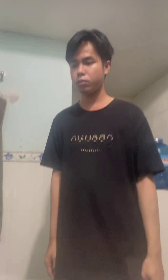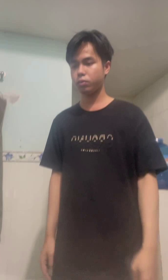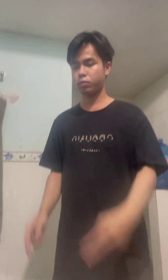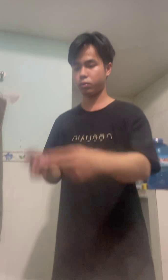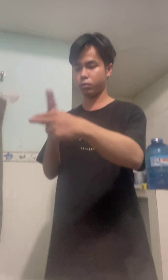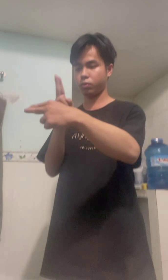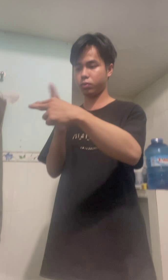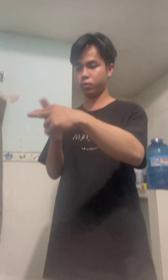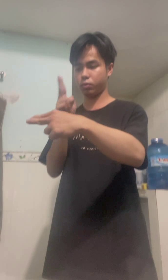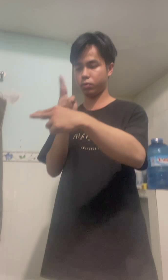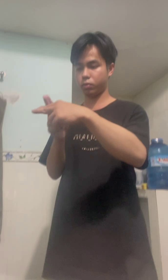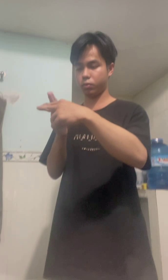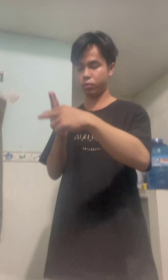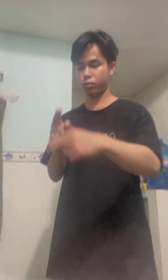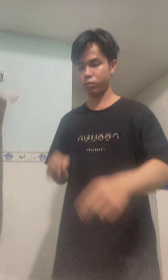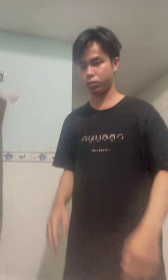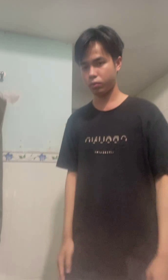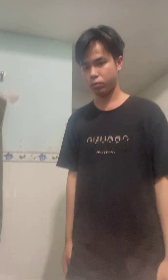yeu cau